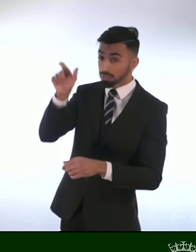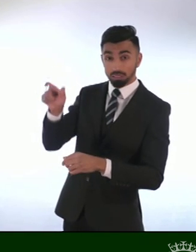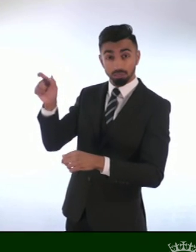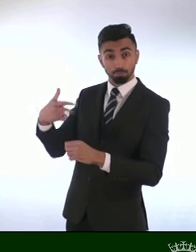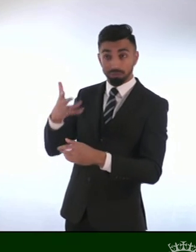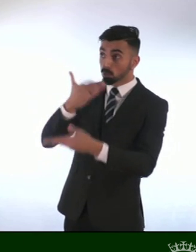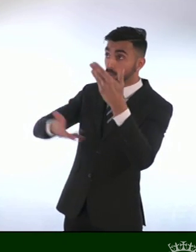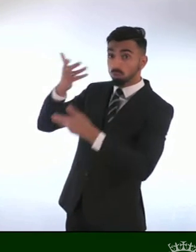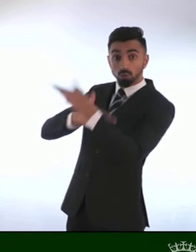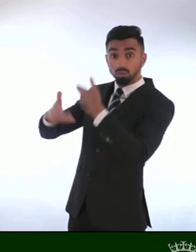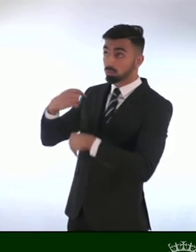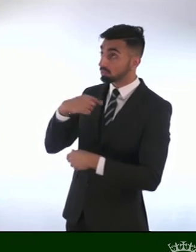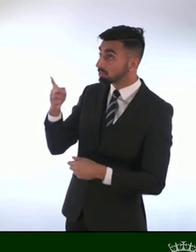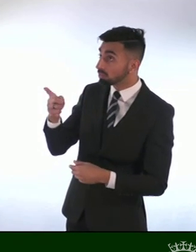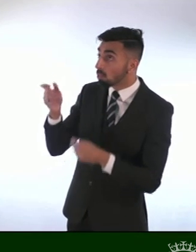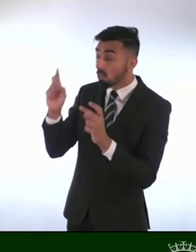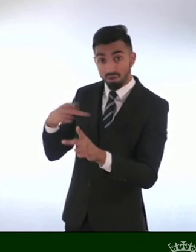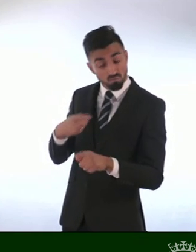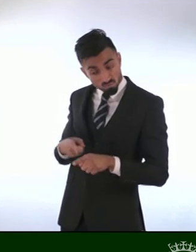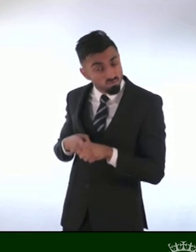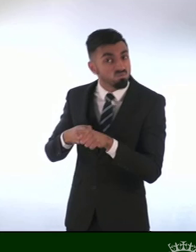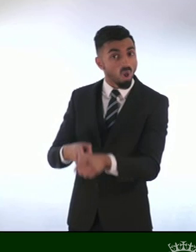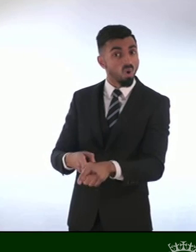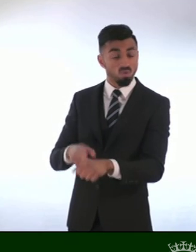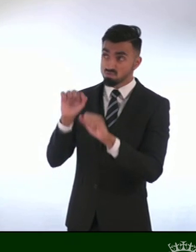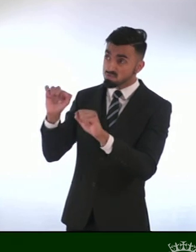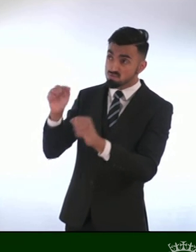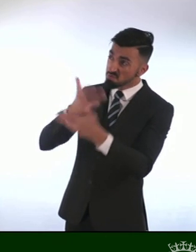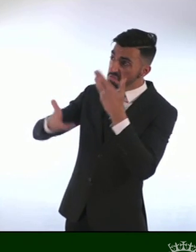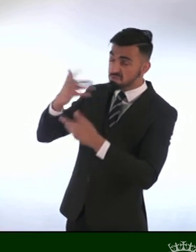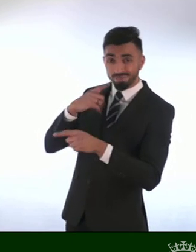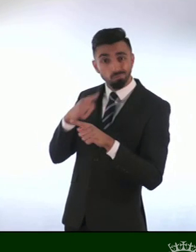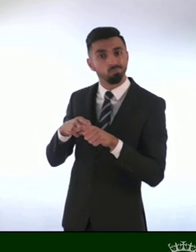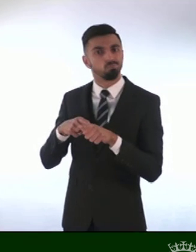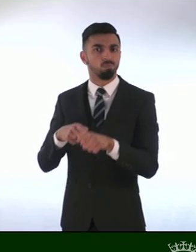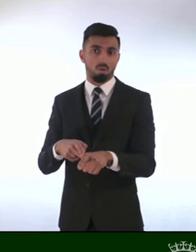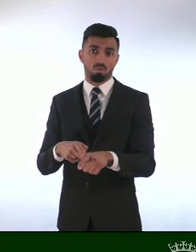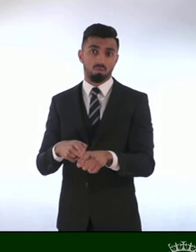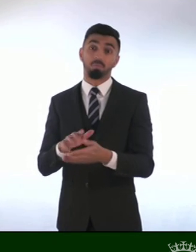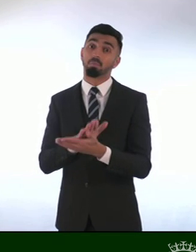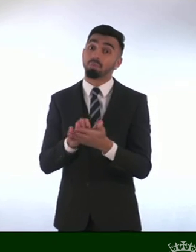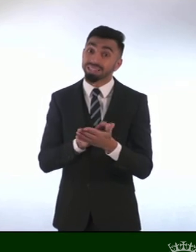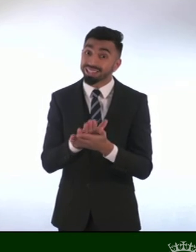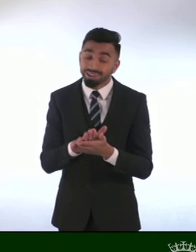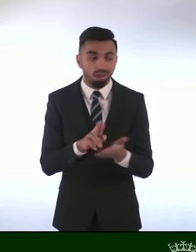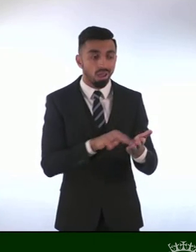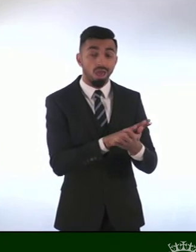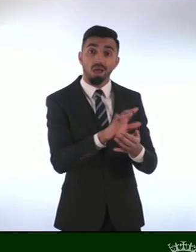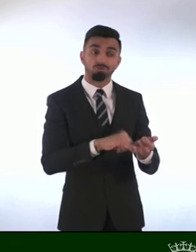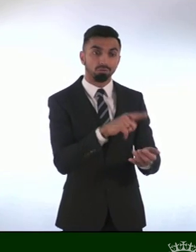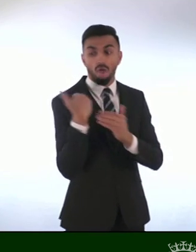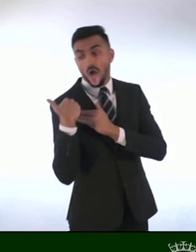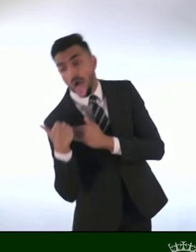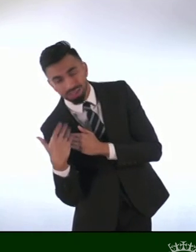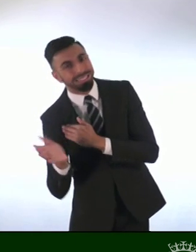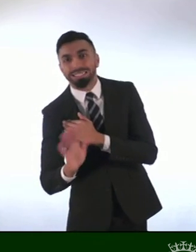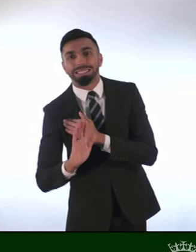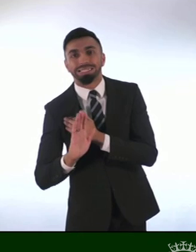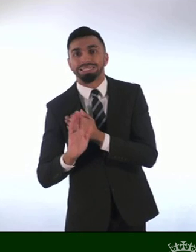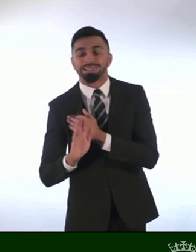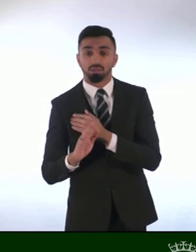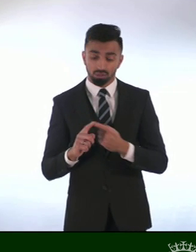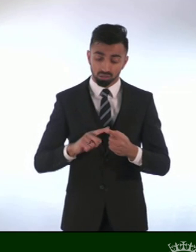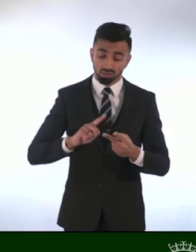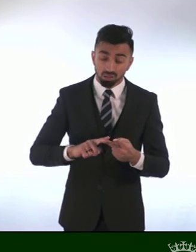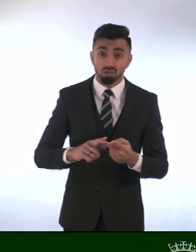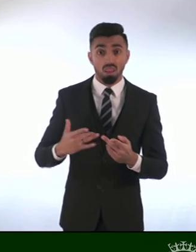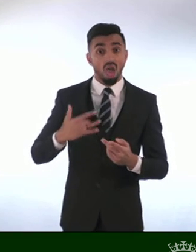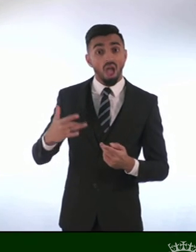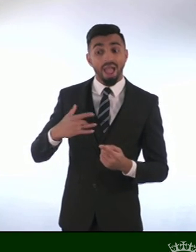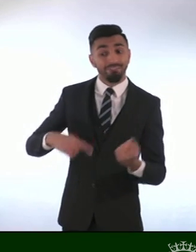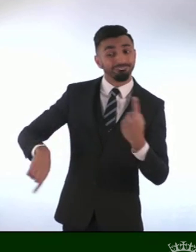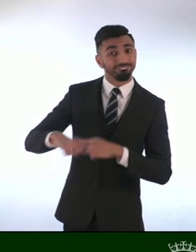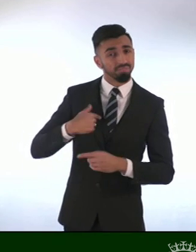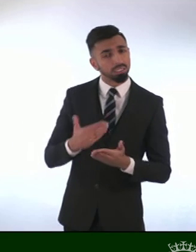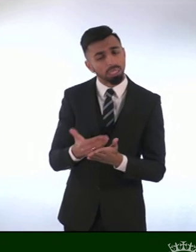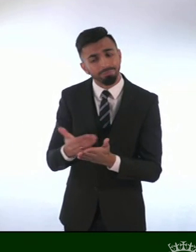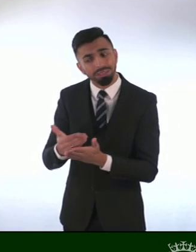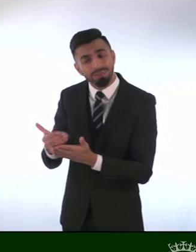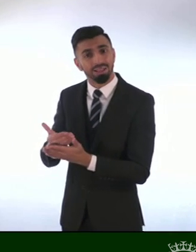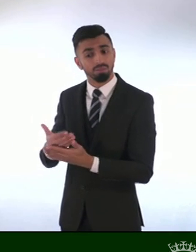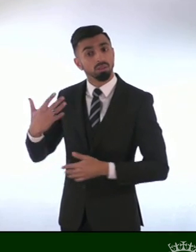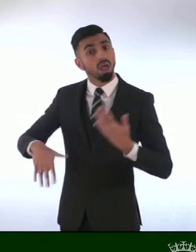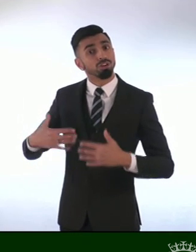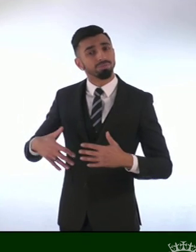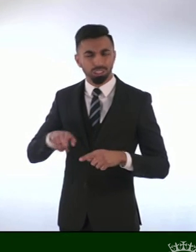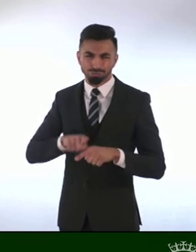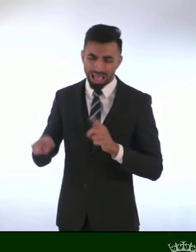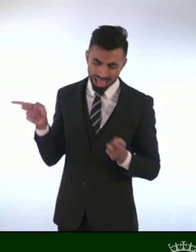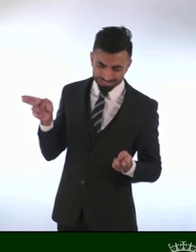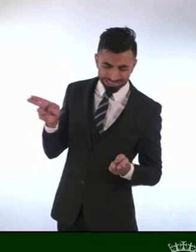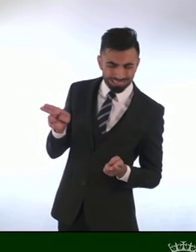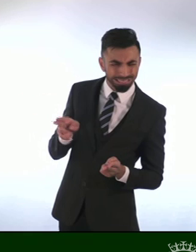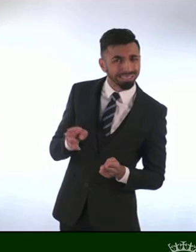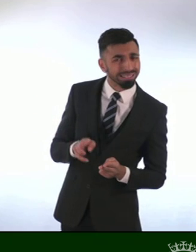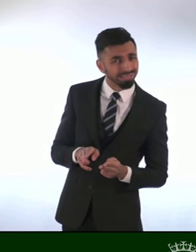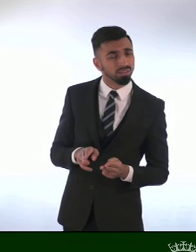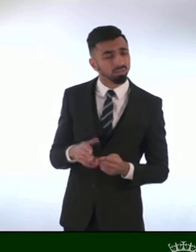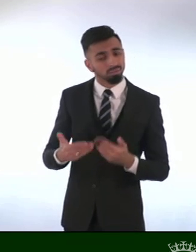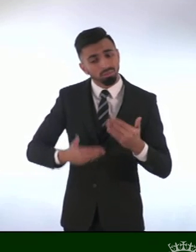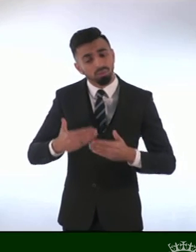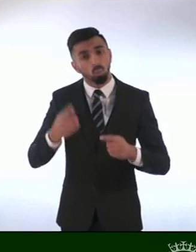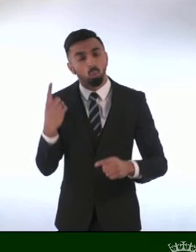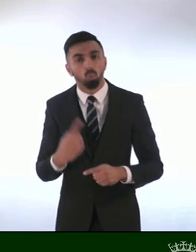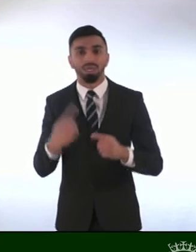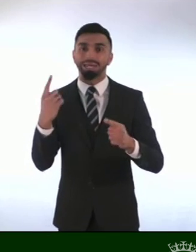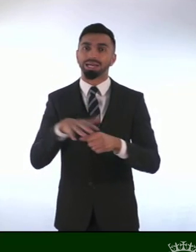this Government throughout the crisis—the better our chances of relieving the burden on the NHS; the more lives we will save and the more suffering we will avoid; and the quicker we will get through it.